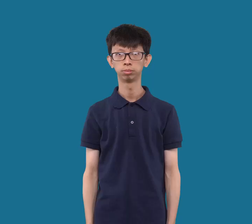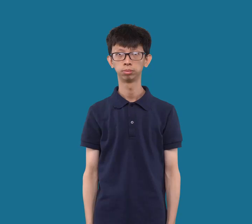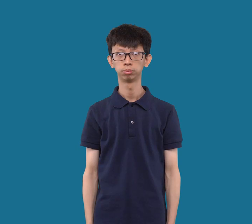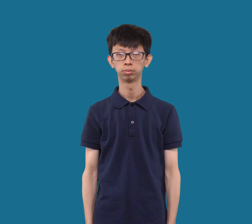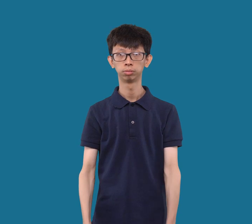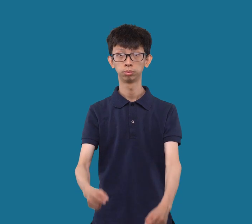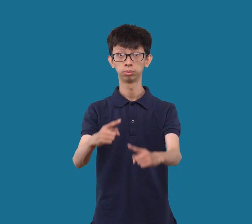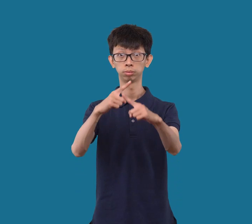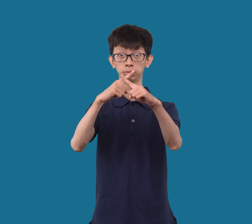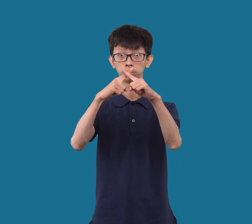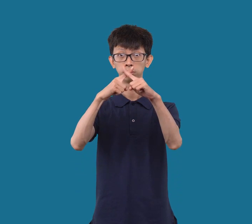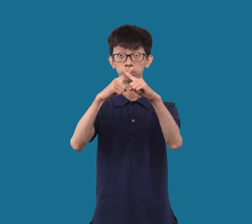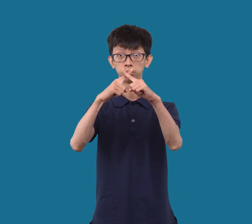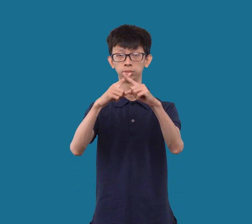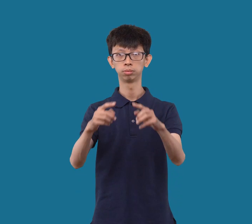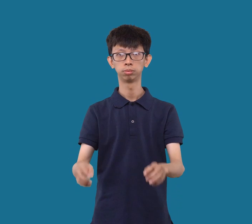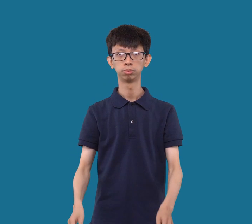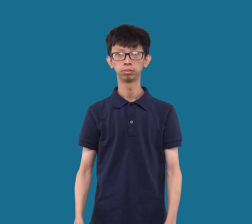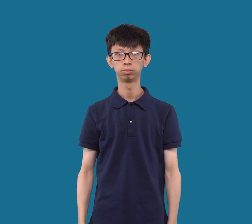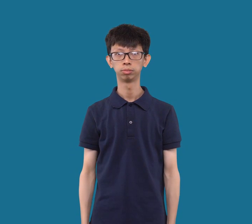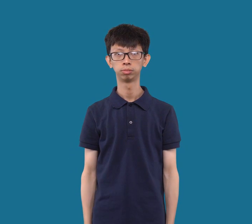dấu nhân